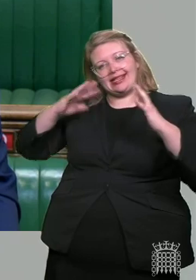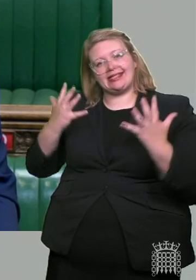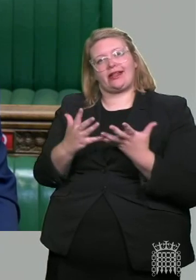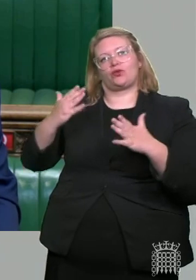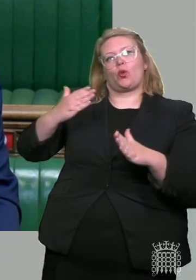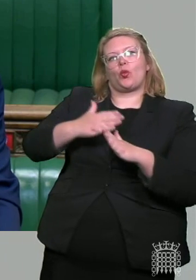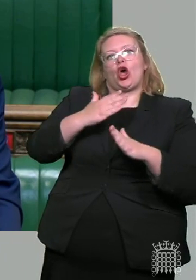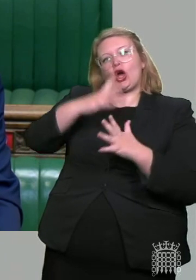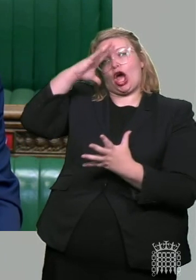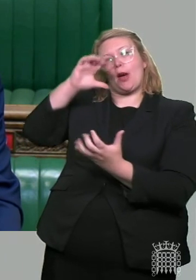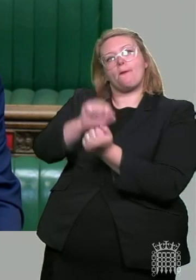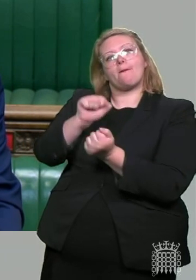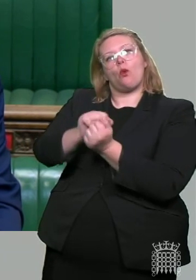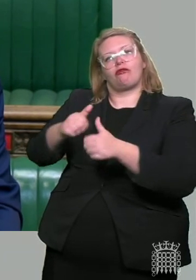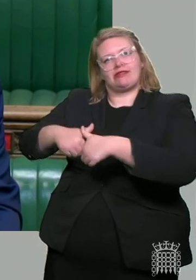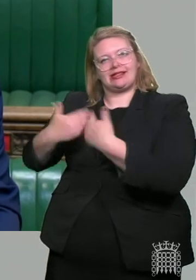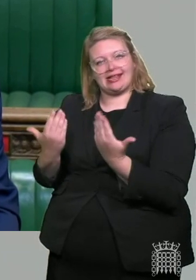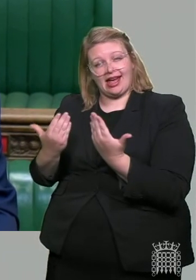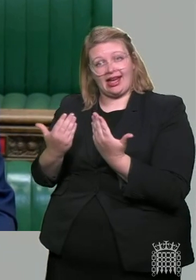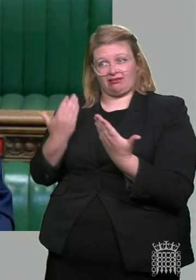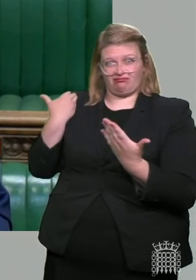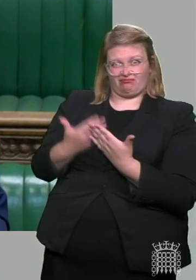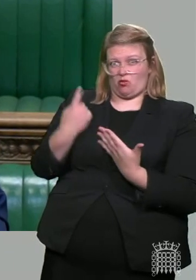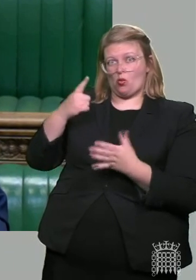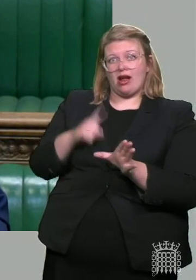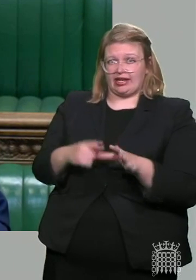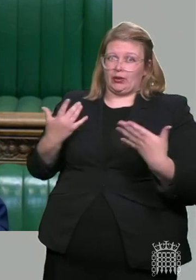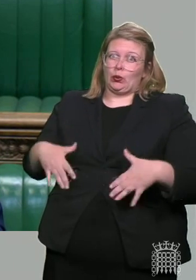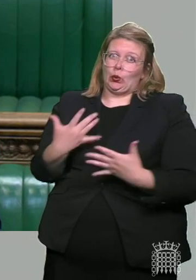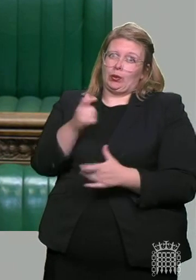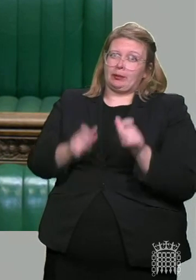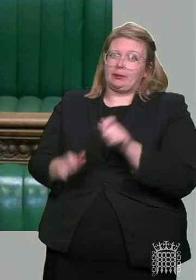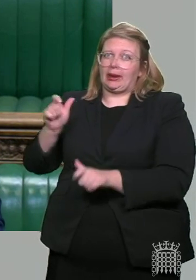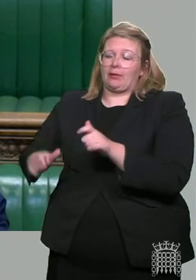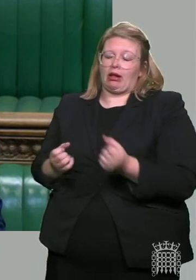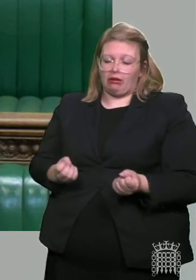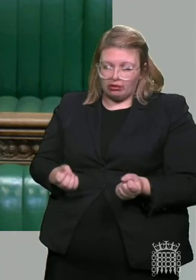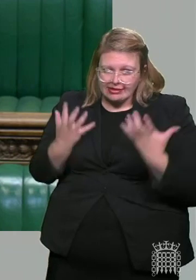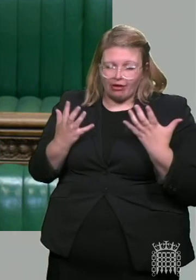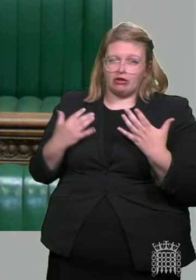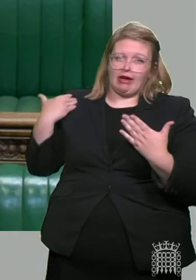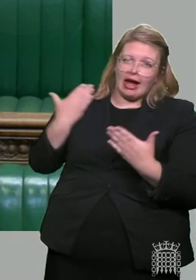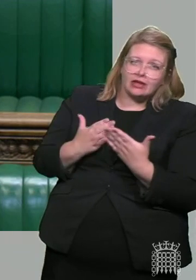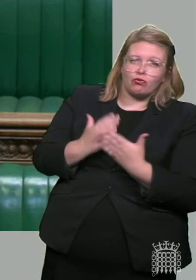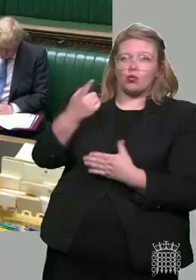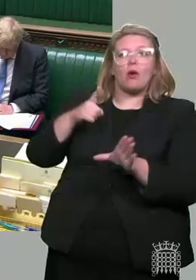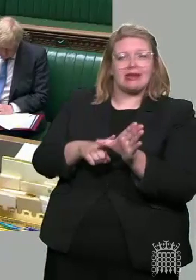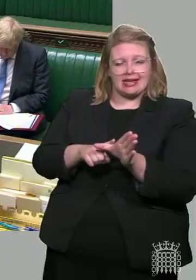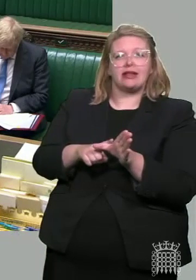This year, after all the sacrifices our frontline workers have made during the pandemic, it is even more poignant than usual.